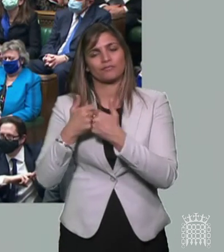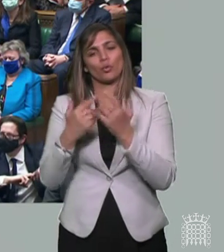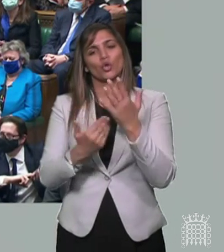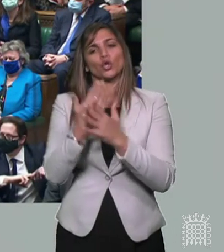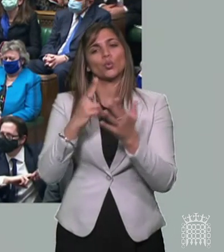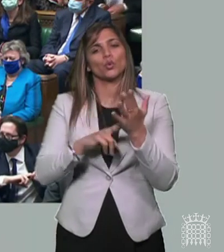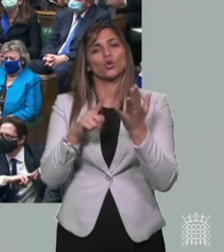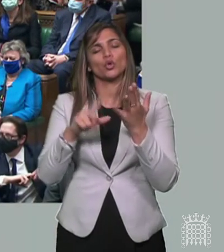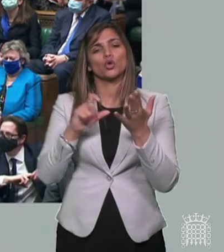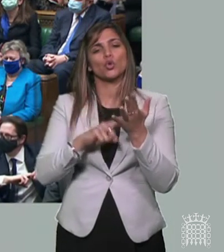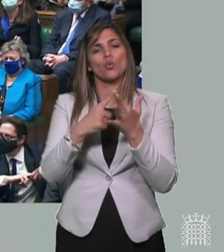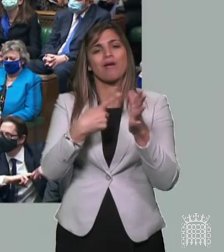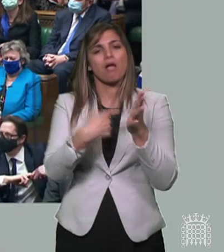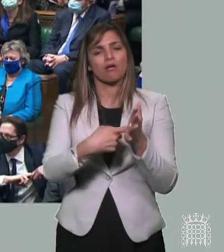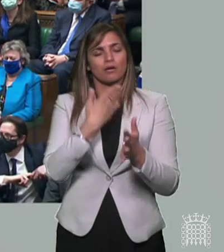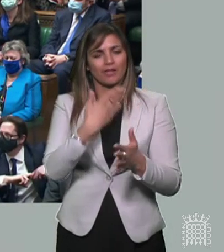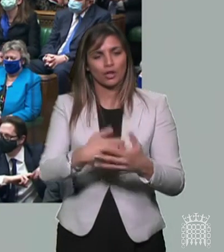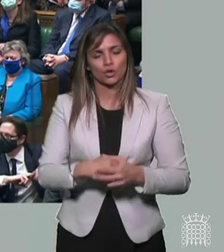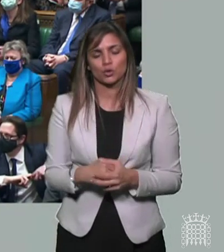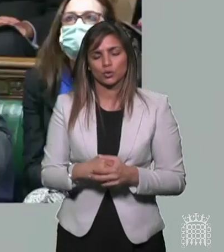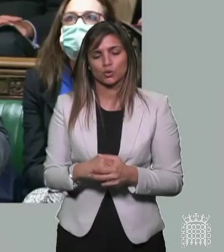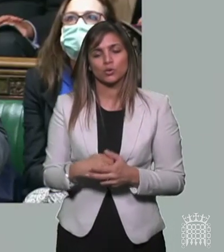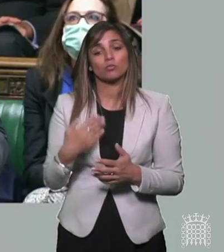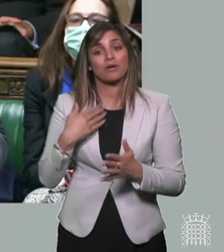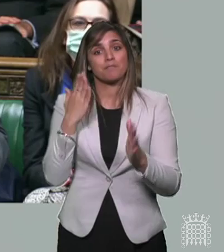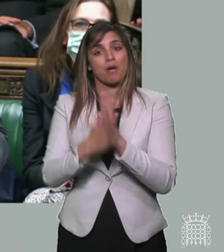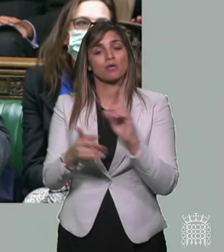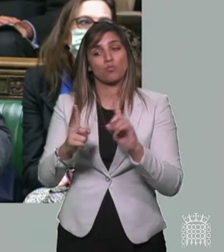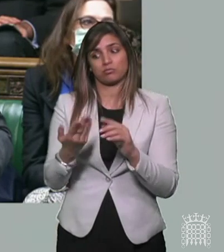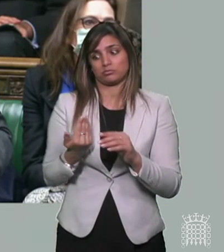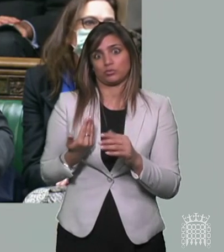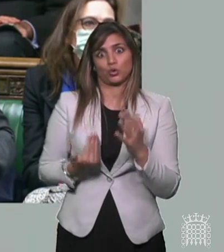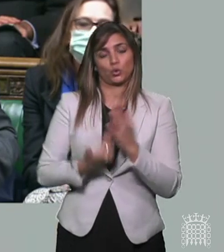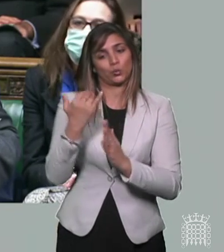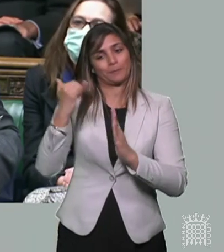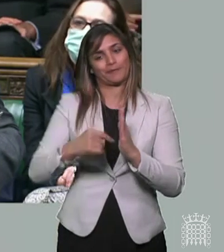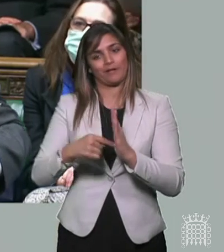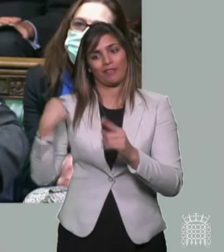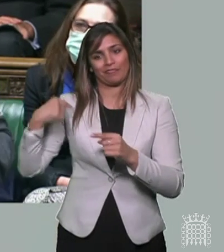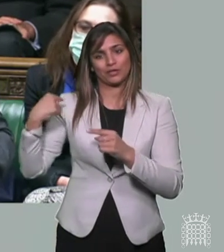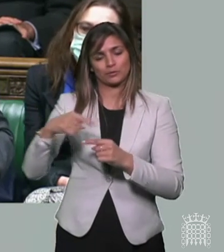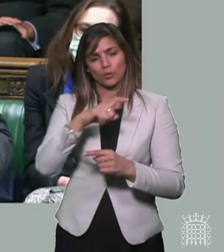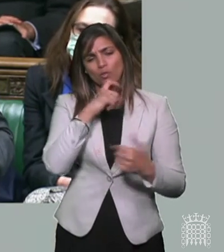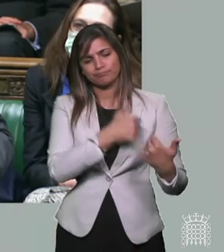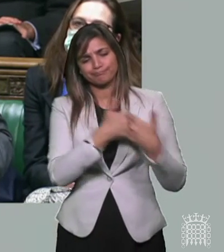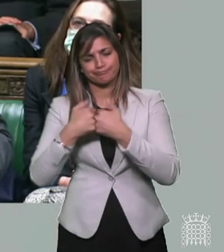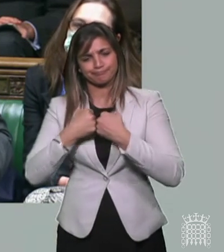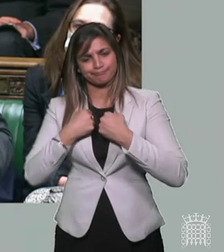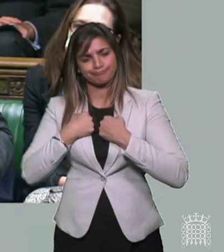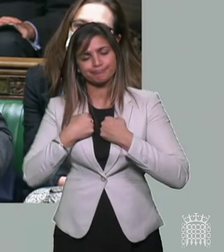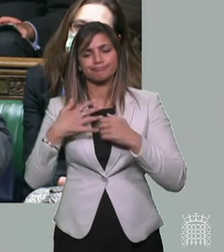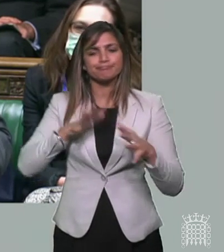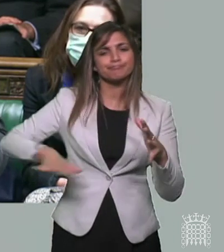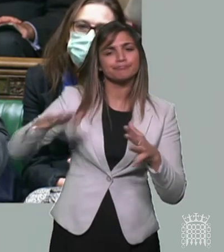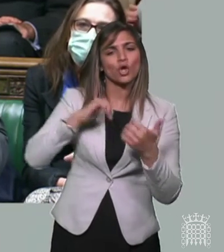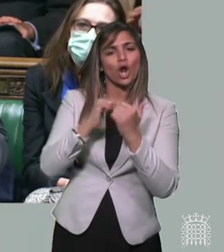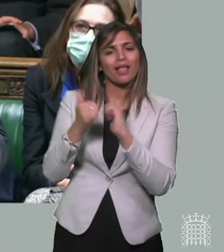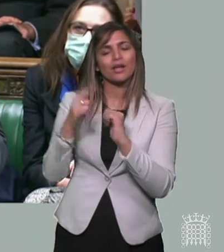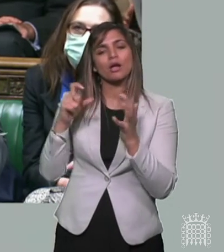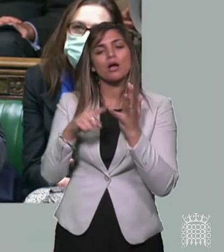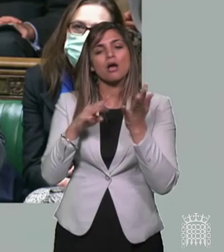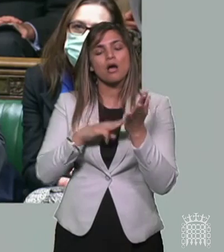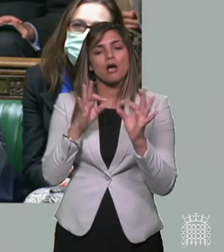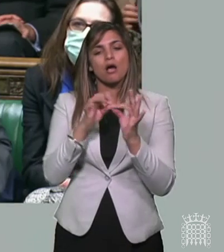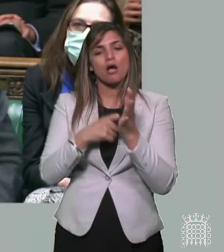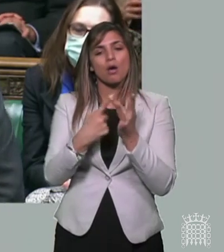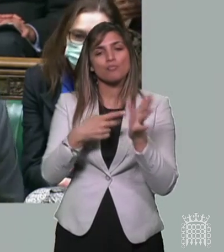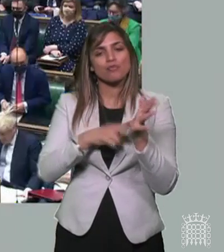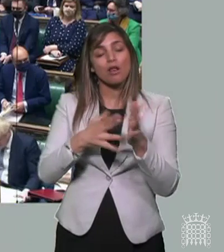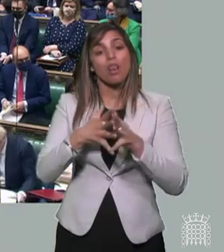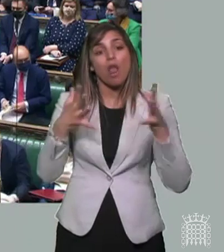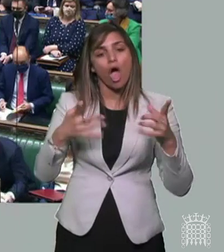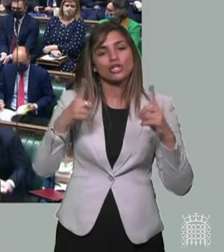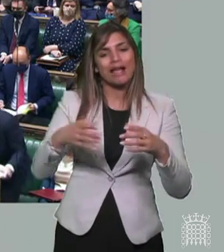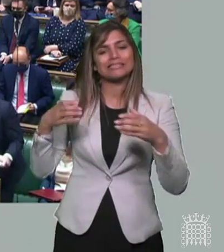Following the Third Reading of our landmark Nuclear Energy Bill this week, will he put his weight behind my efforts and those of my Cumbrian colleagues to bring large and small new nuclear to Cumbria?